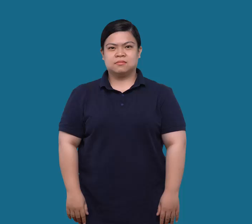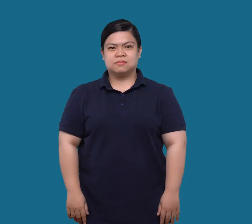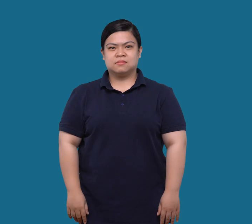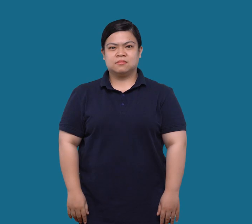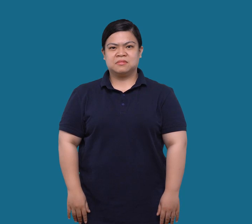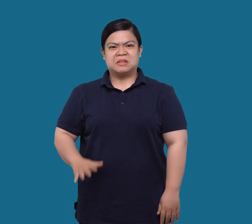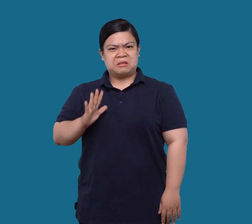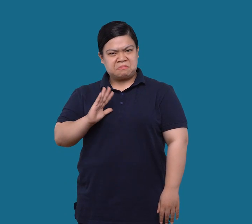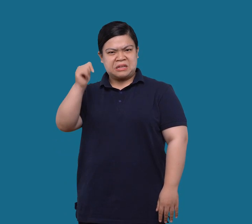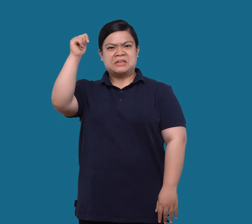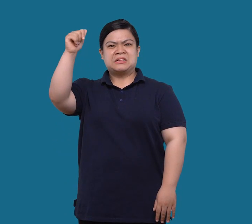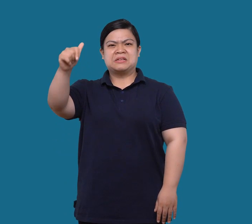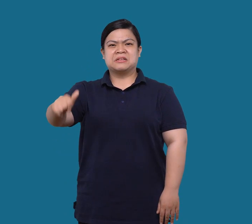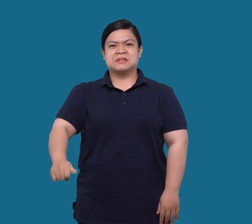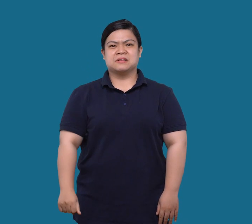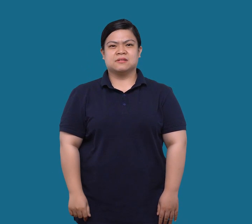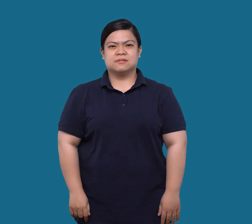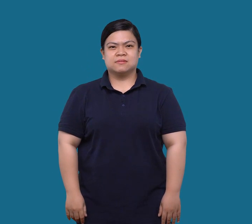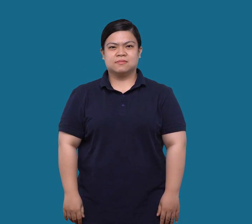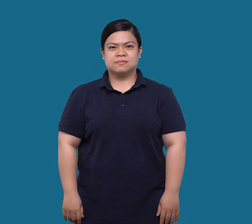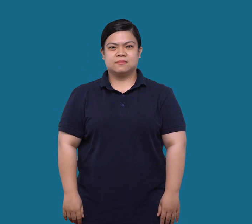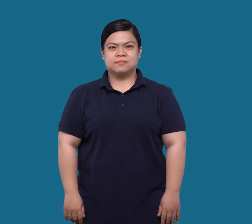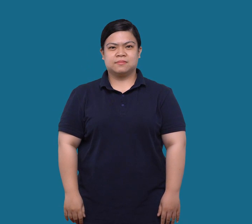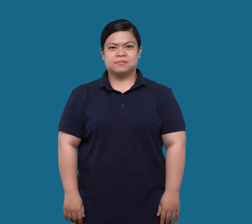dám làm